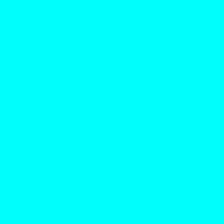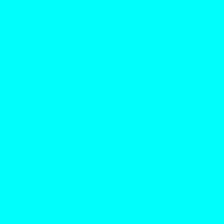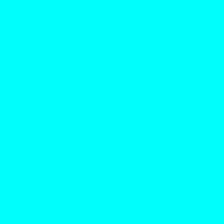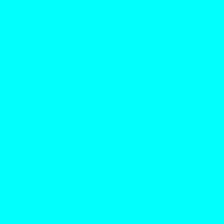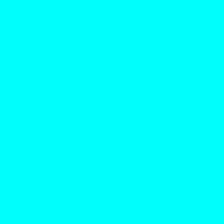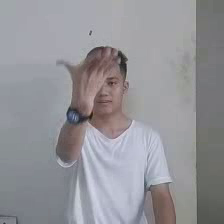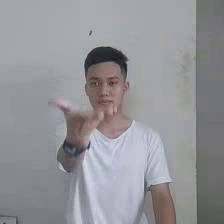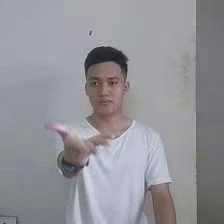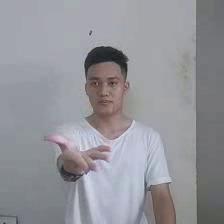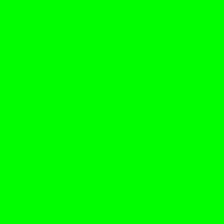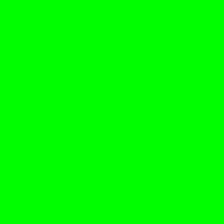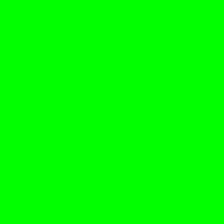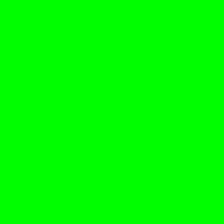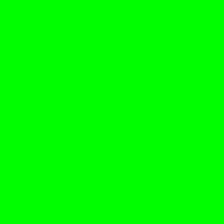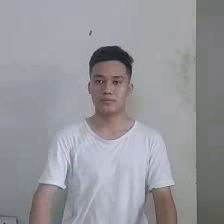Cảm ơn